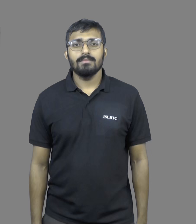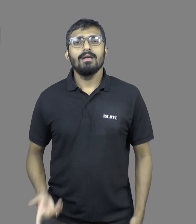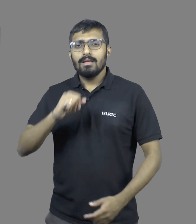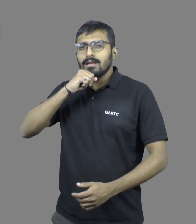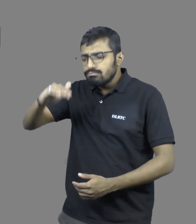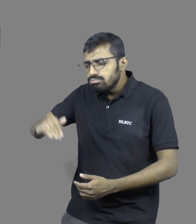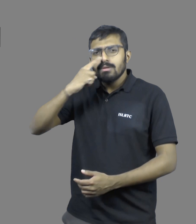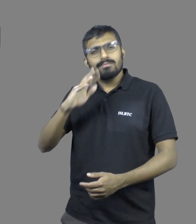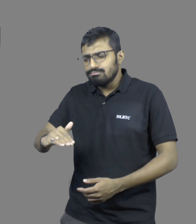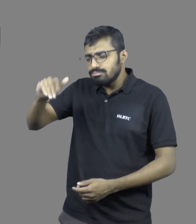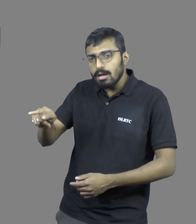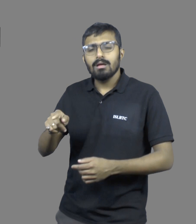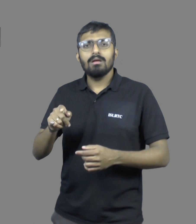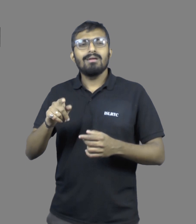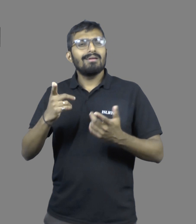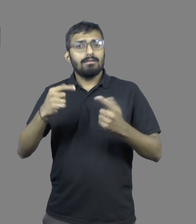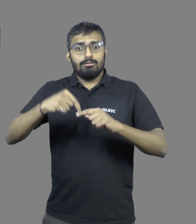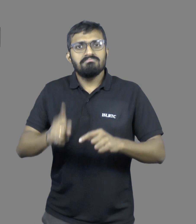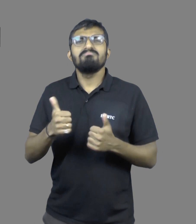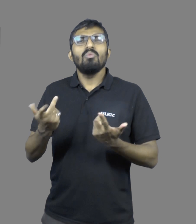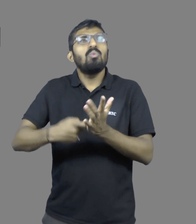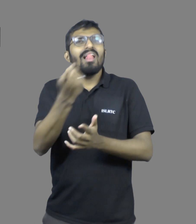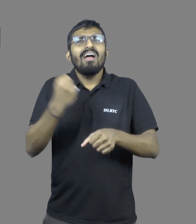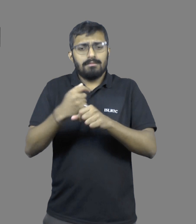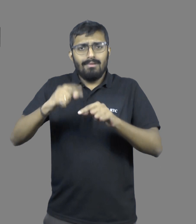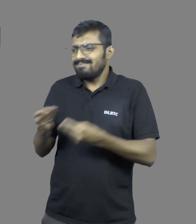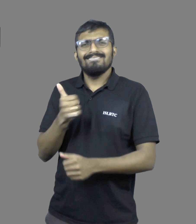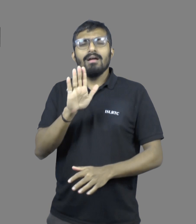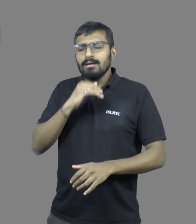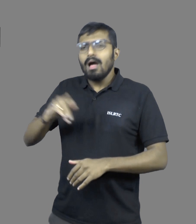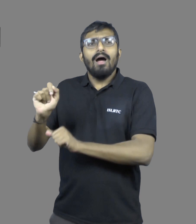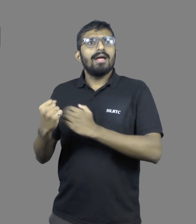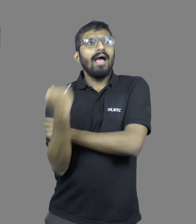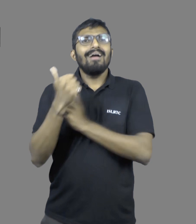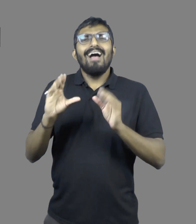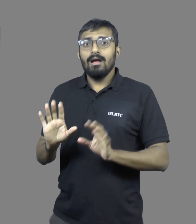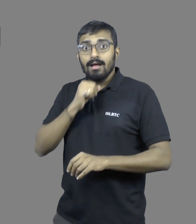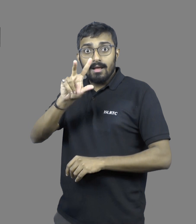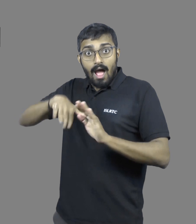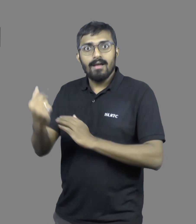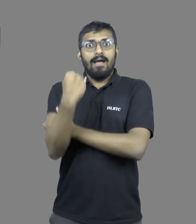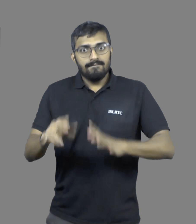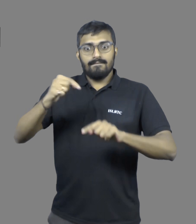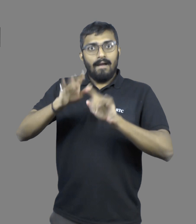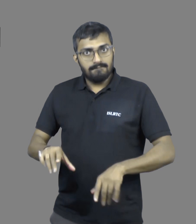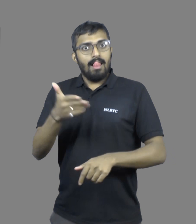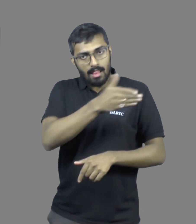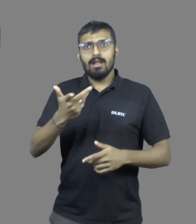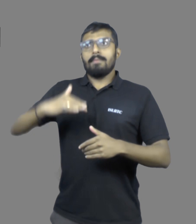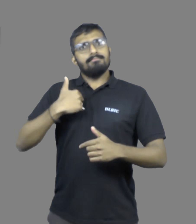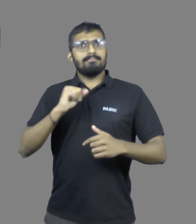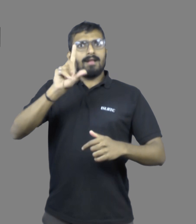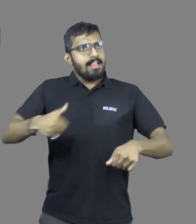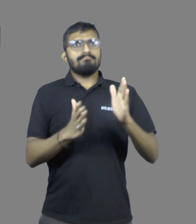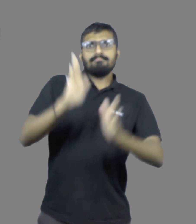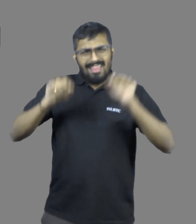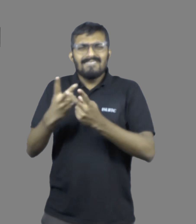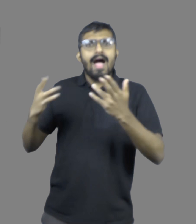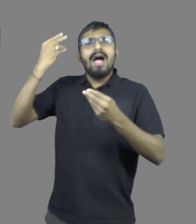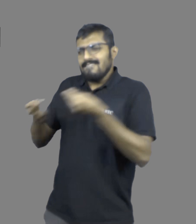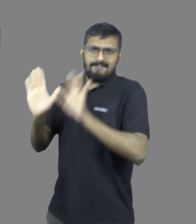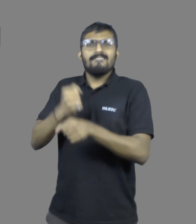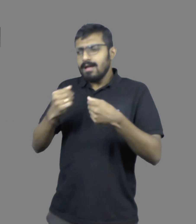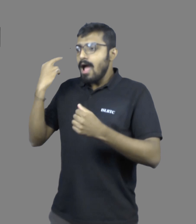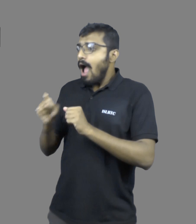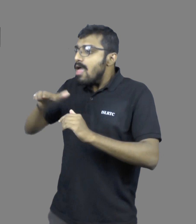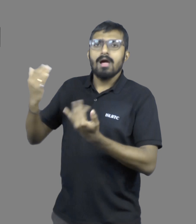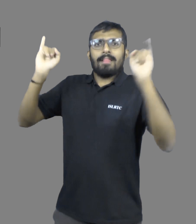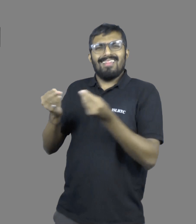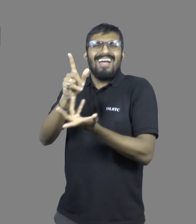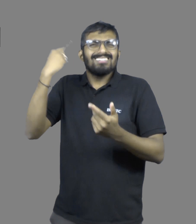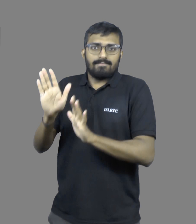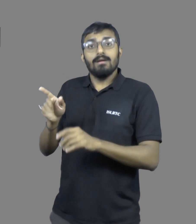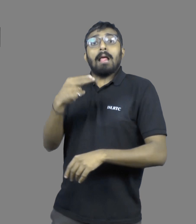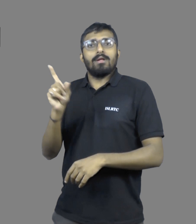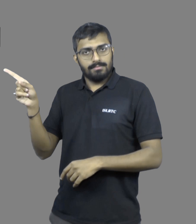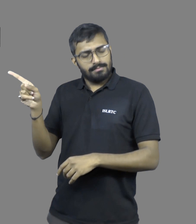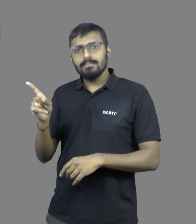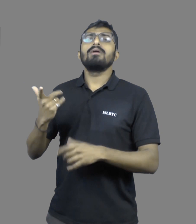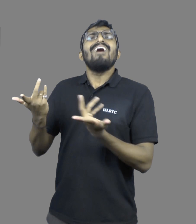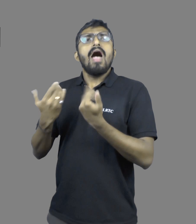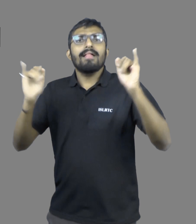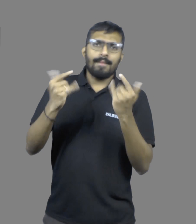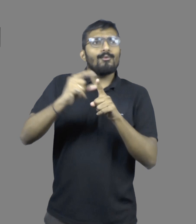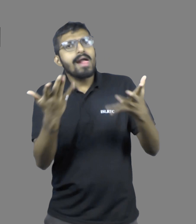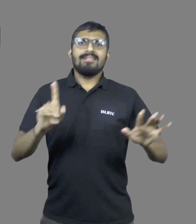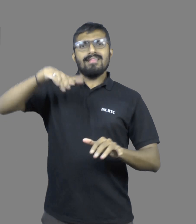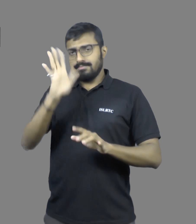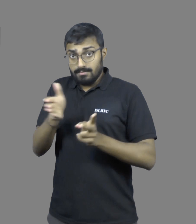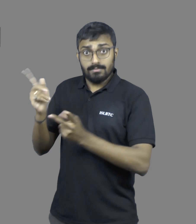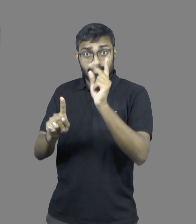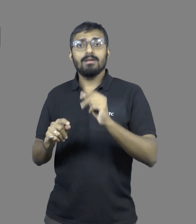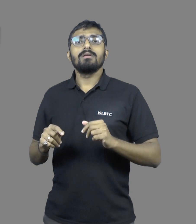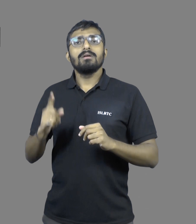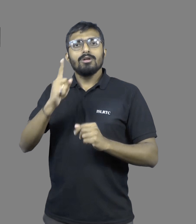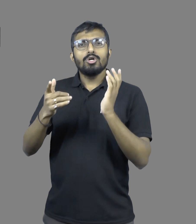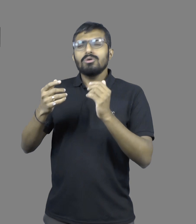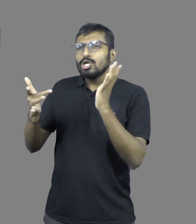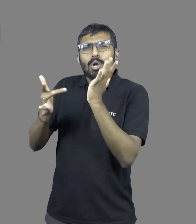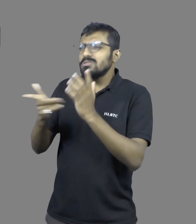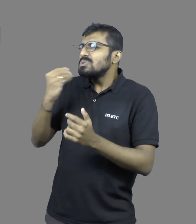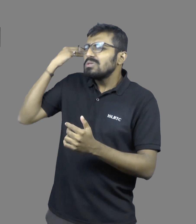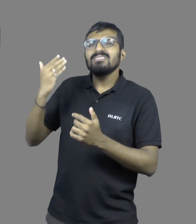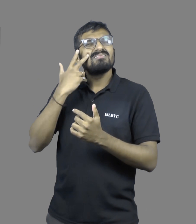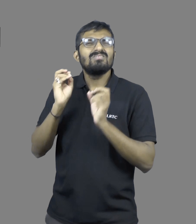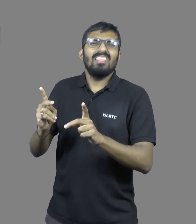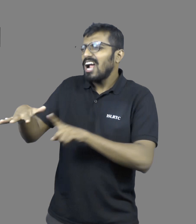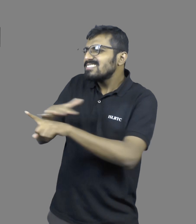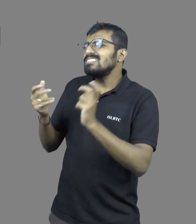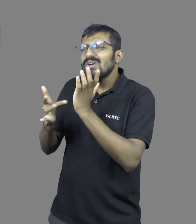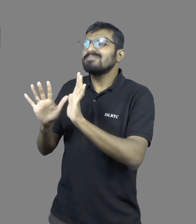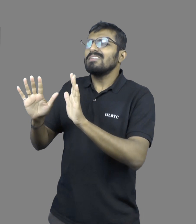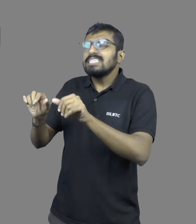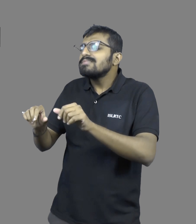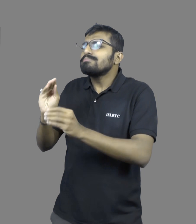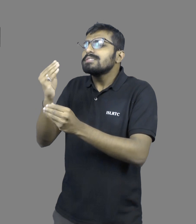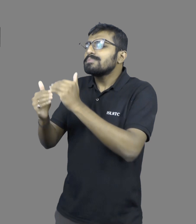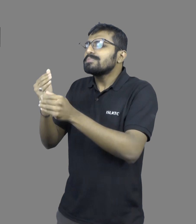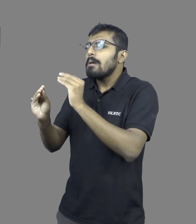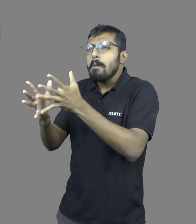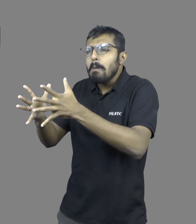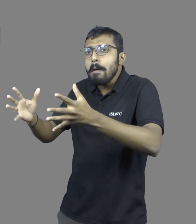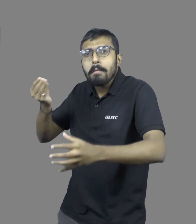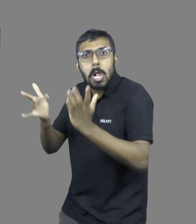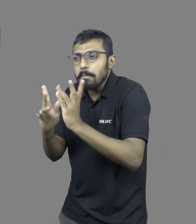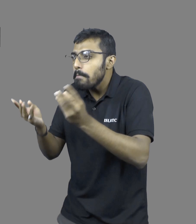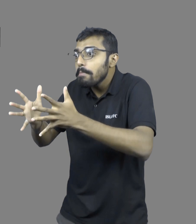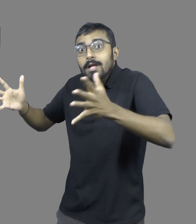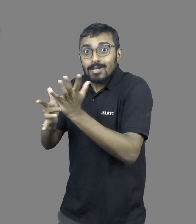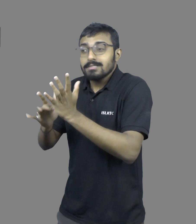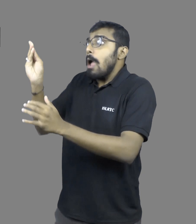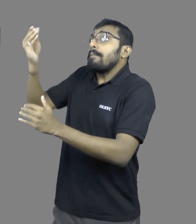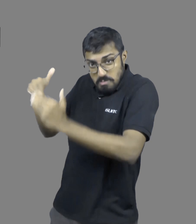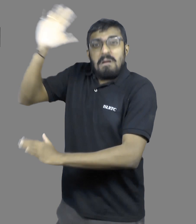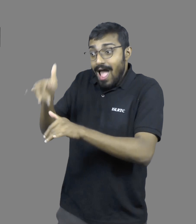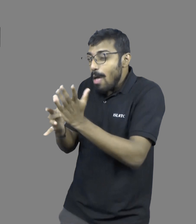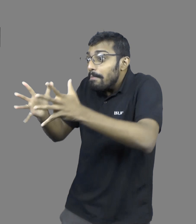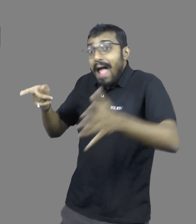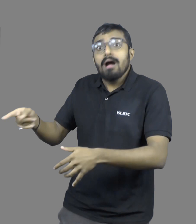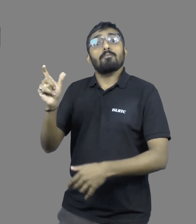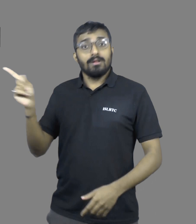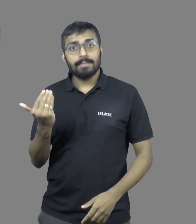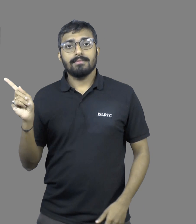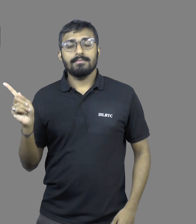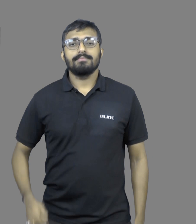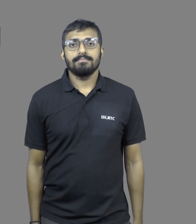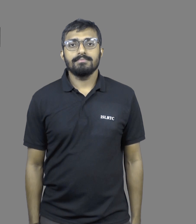Come of Age